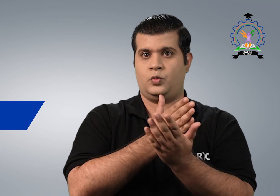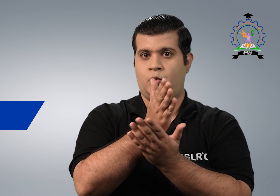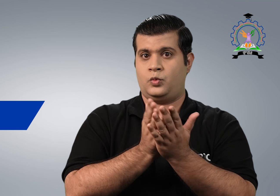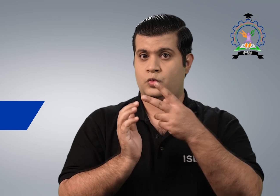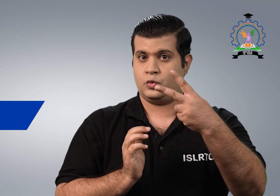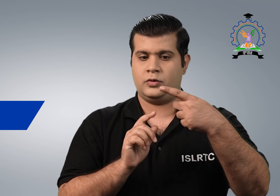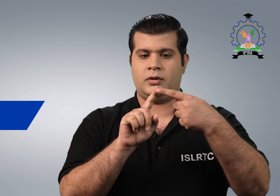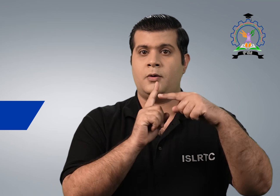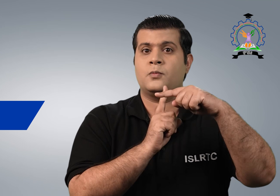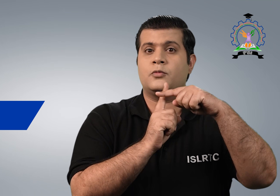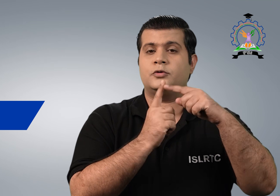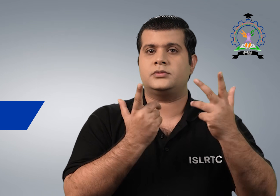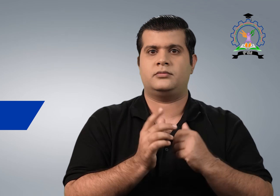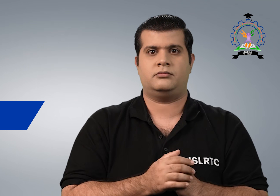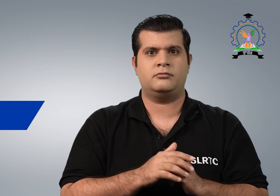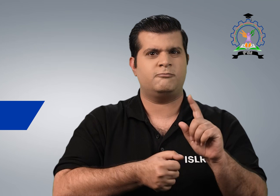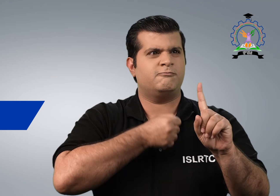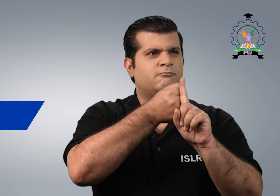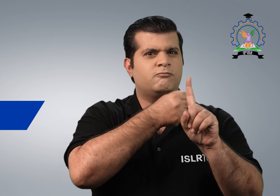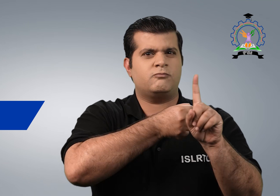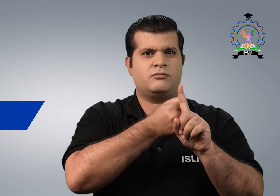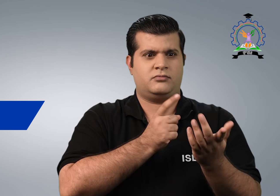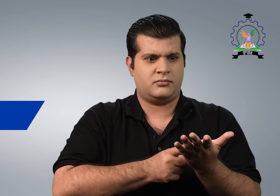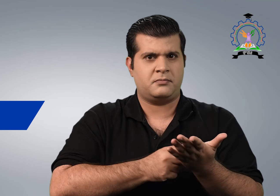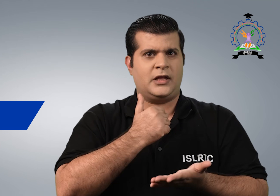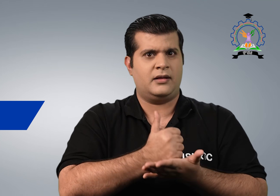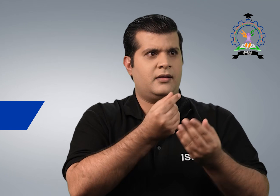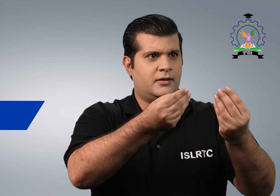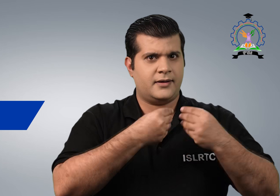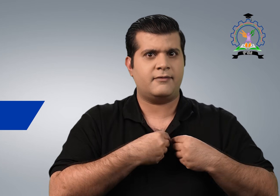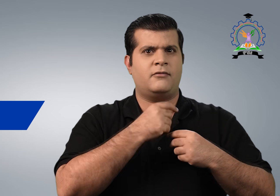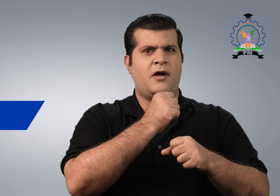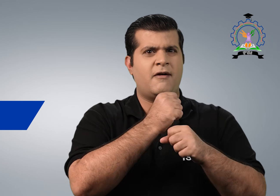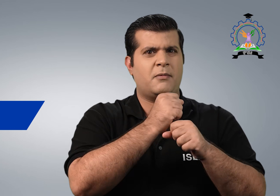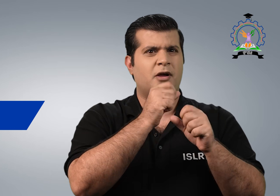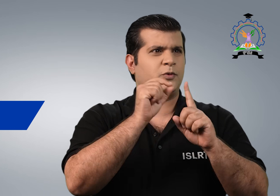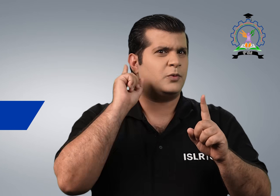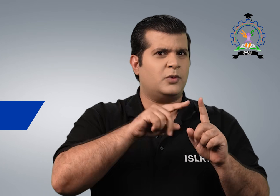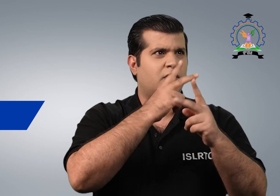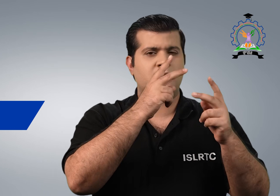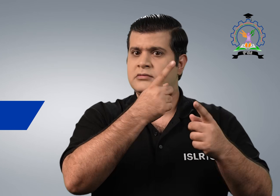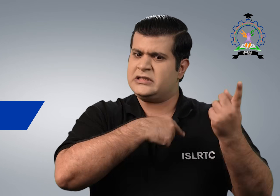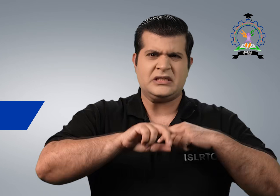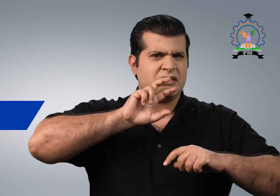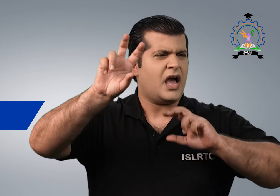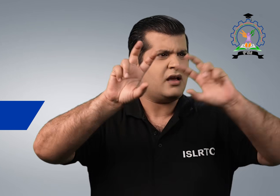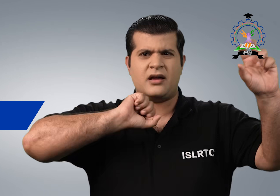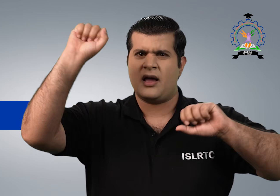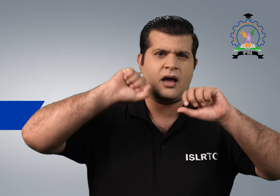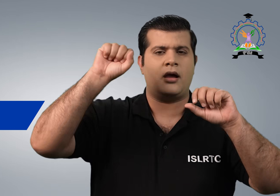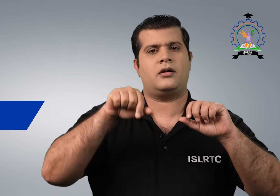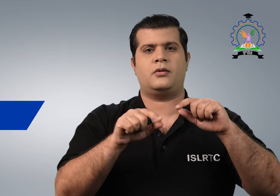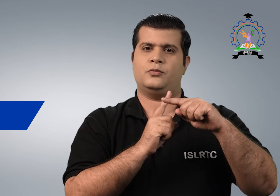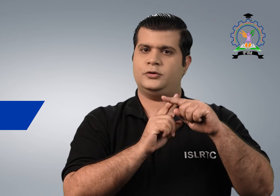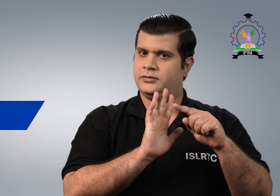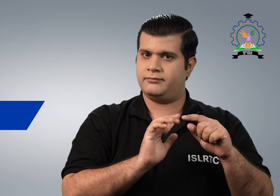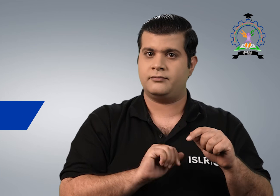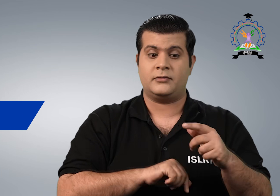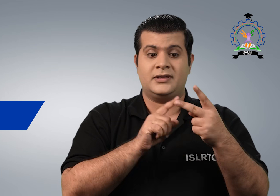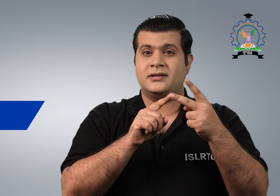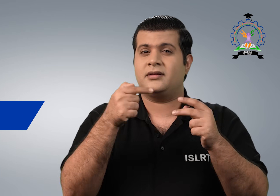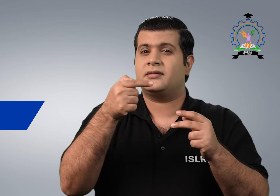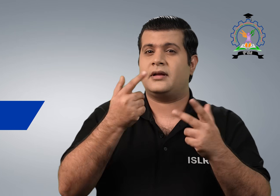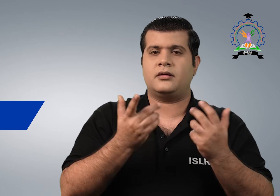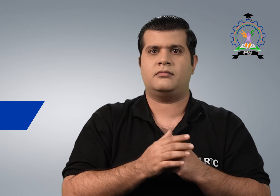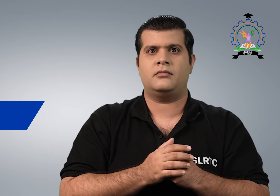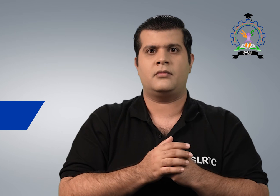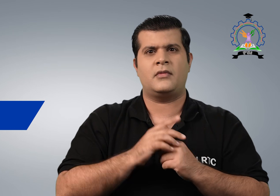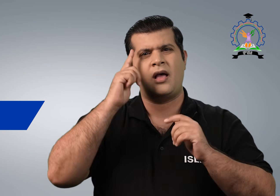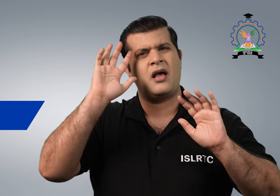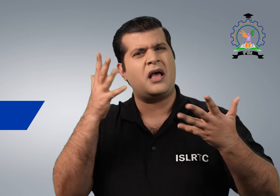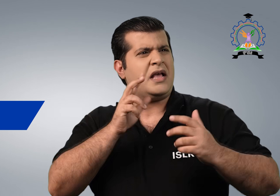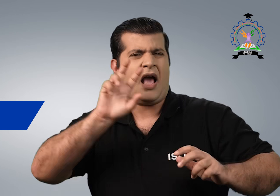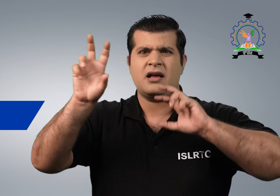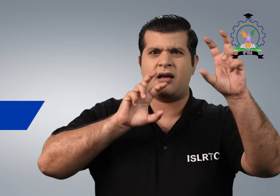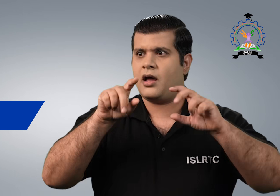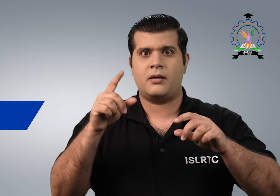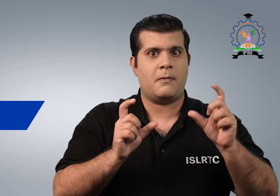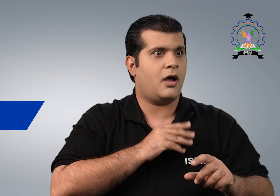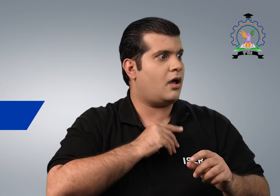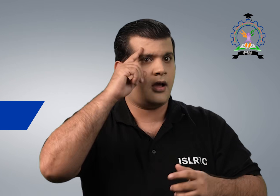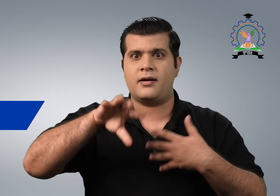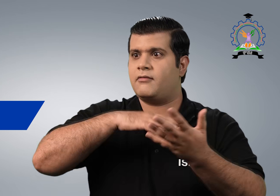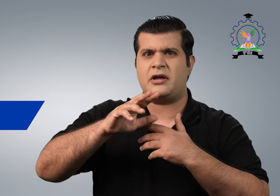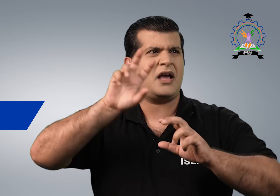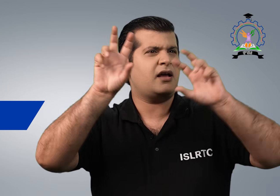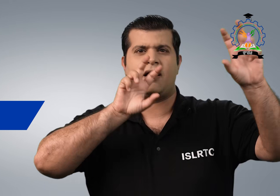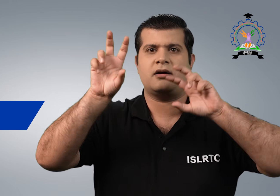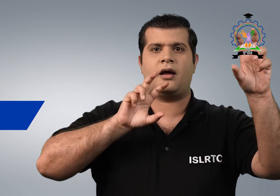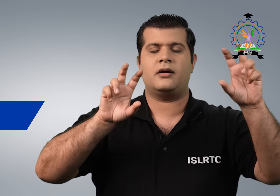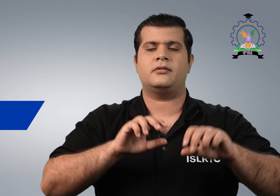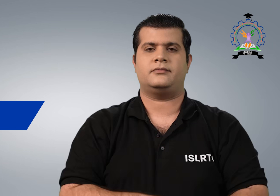in positive sense, ruckus is a noisy commotion created while protesting to get demands approved from the government. in negative sense - ruckus is creating a noisy disturbance and chaos among people.